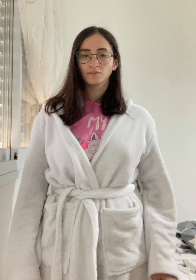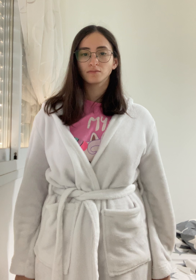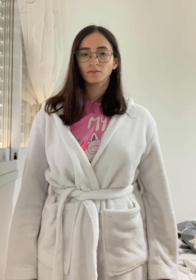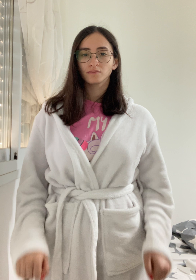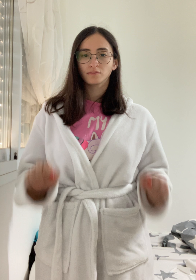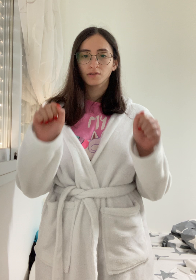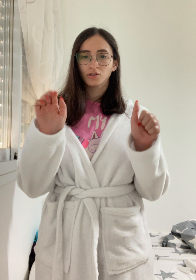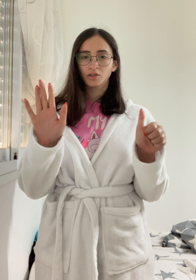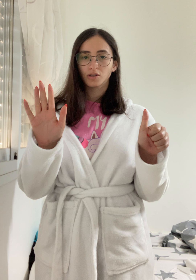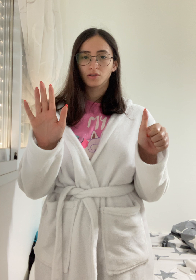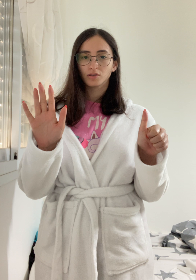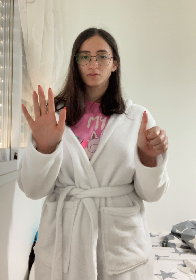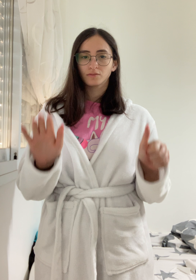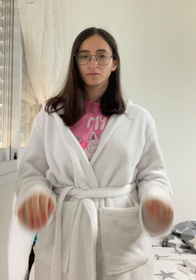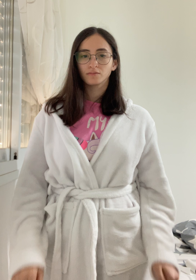שש